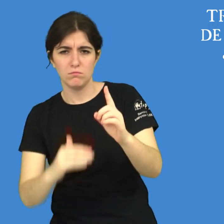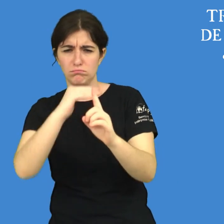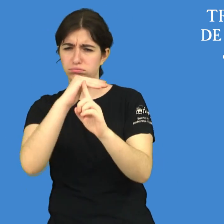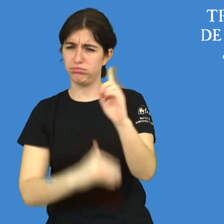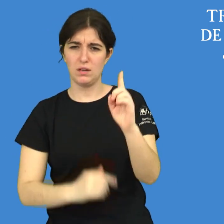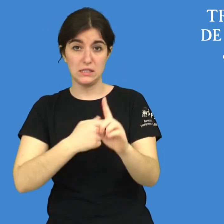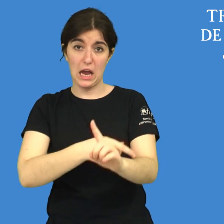inferior